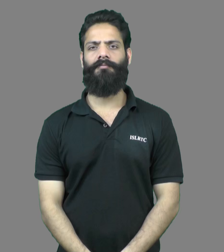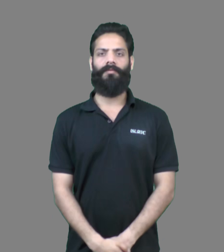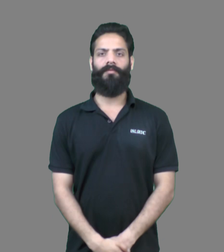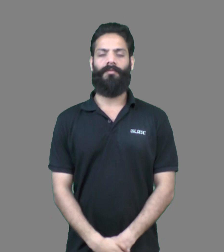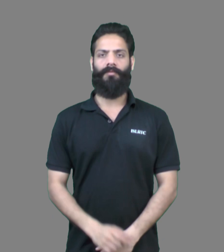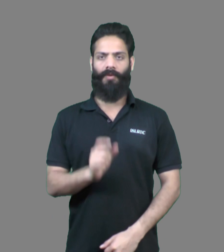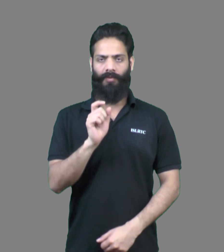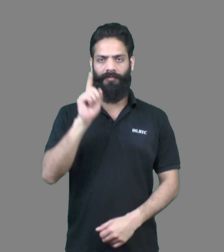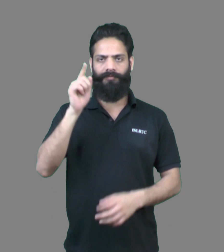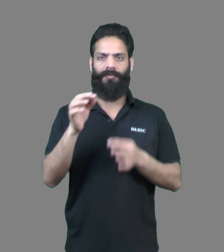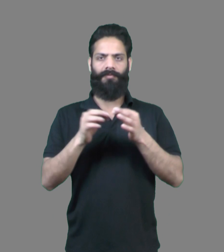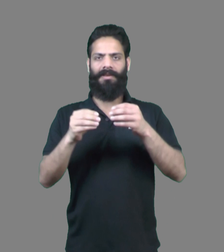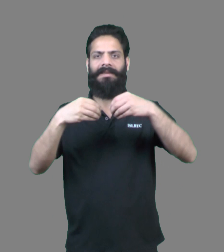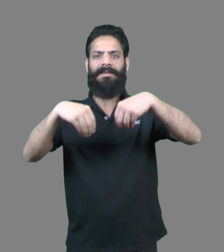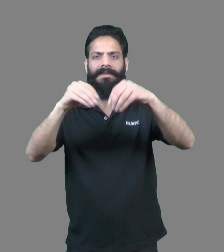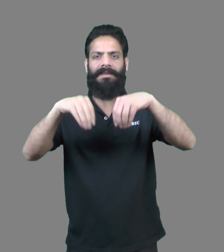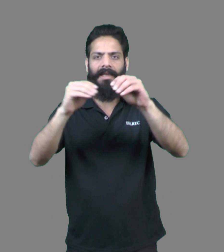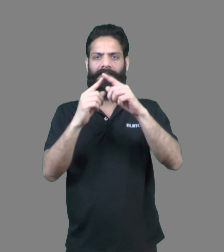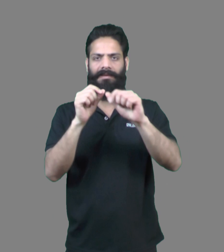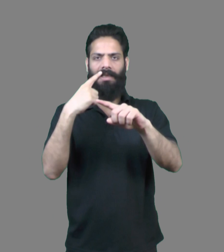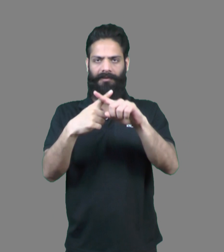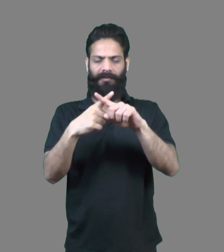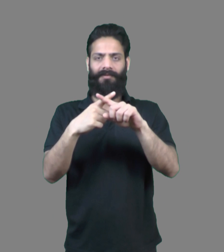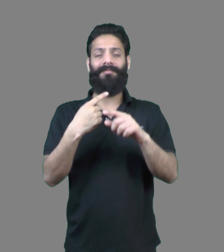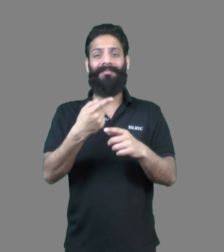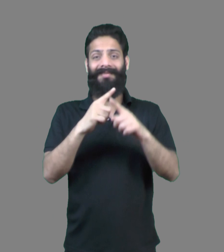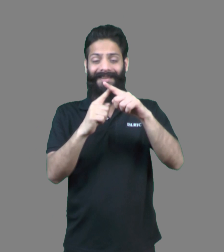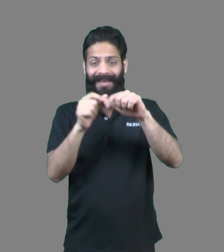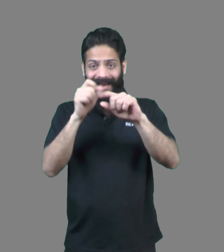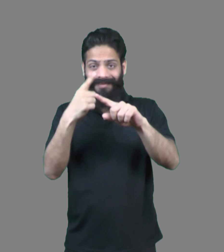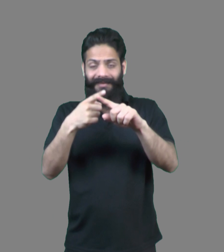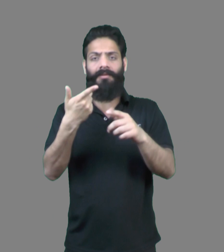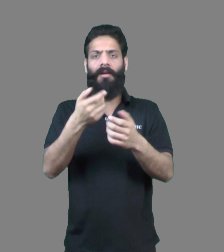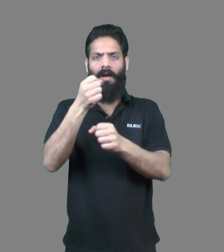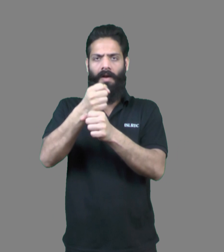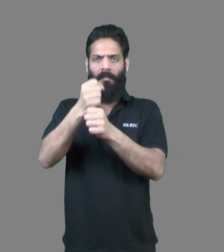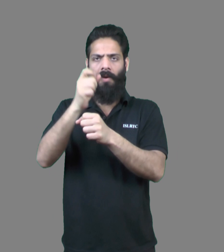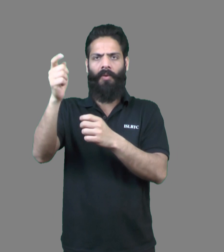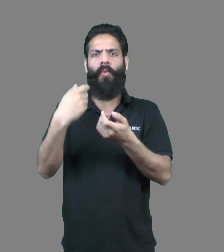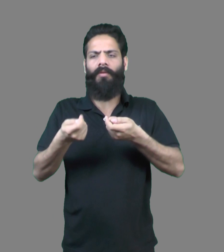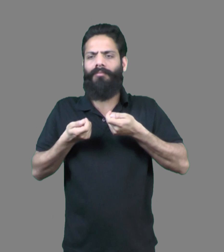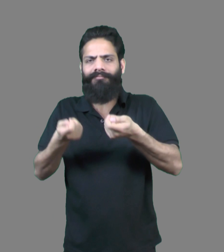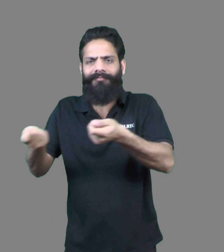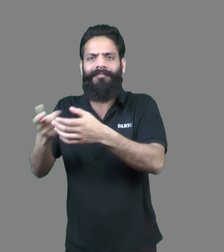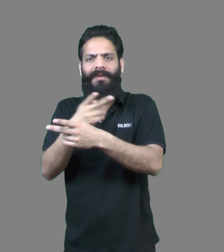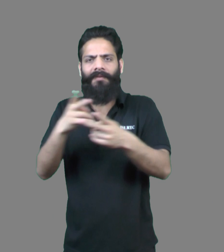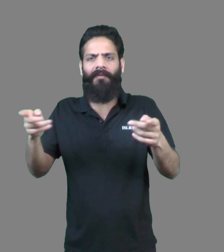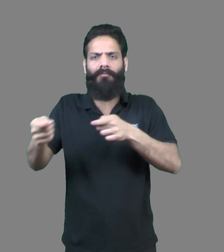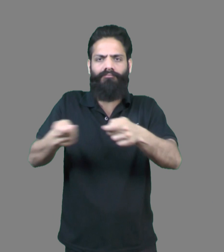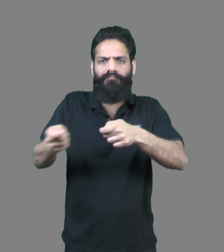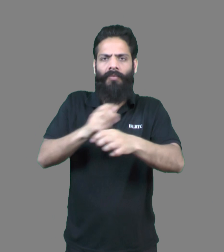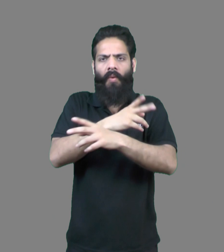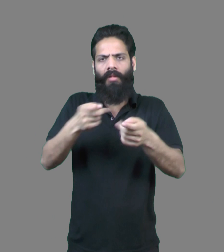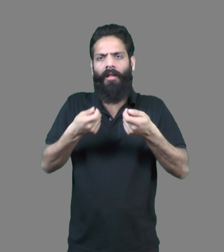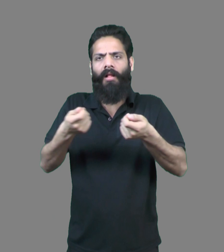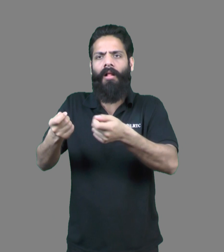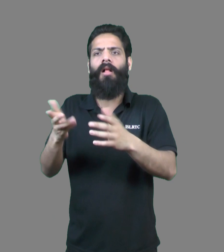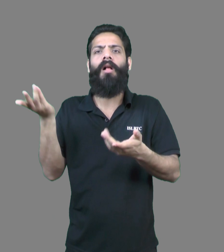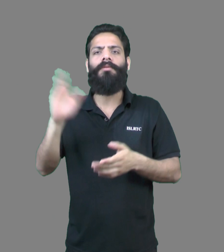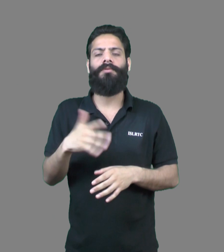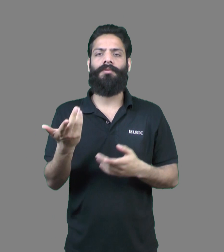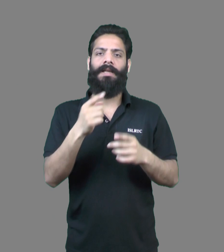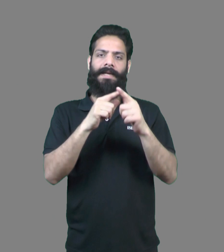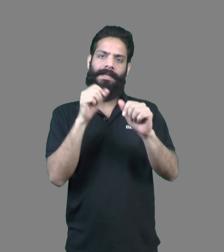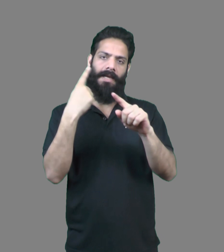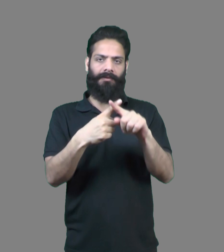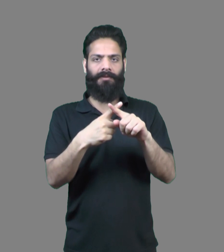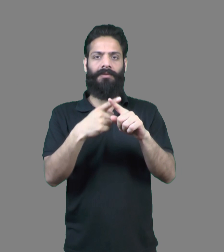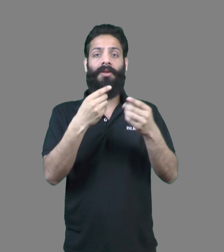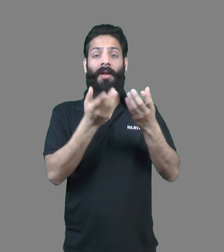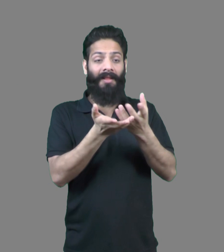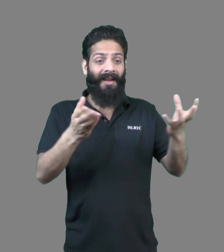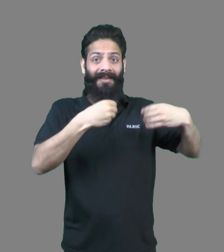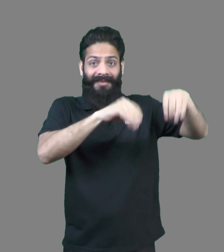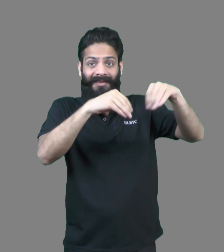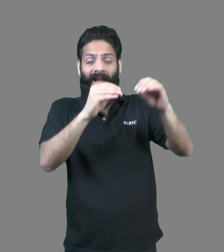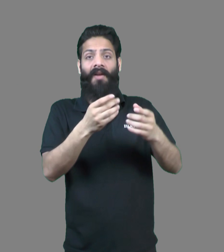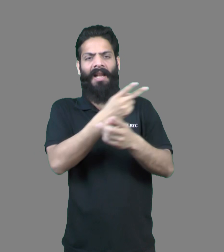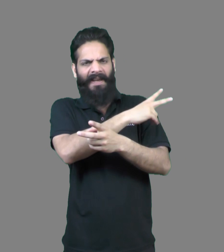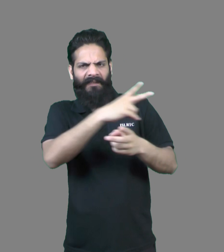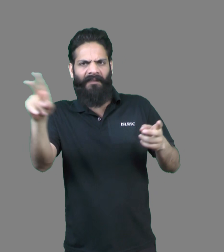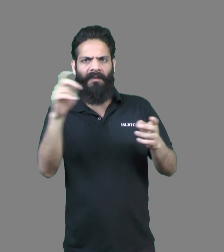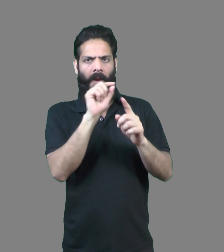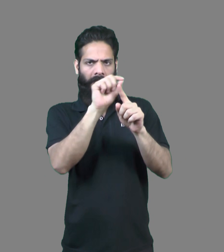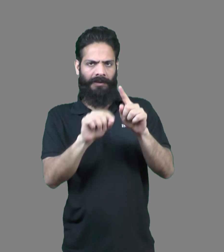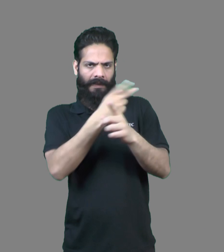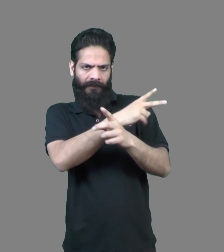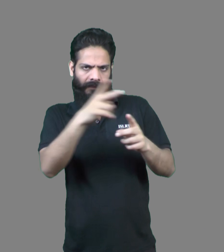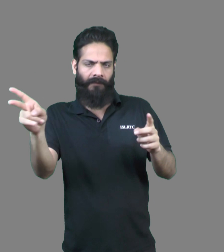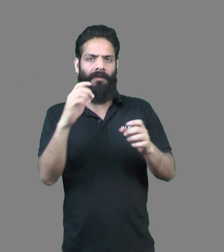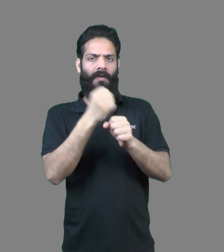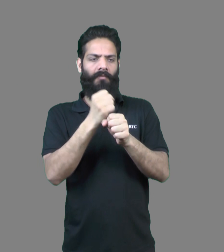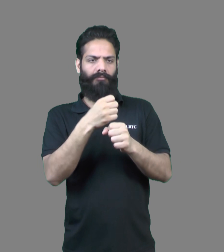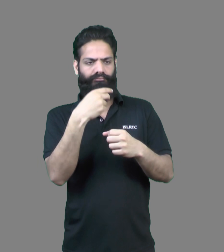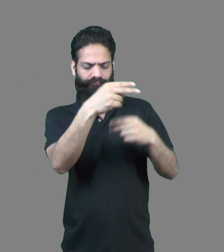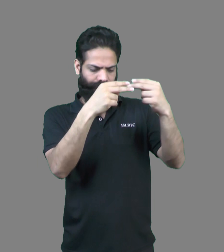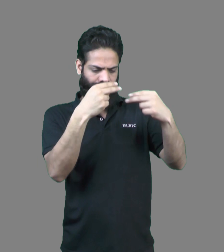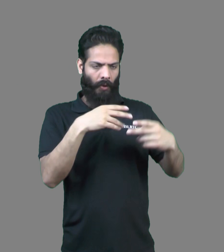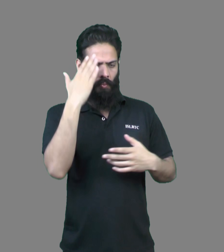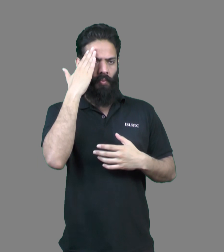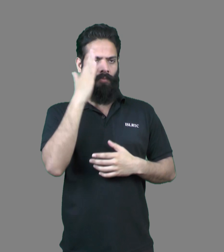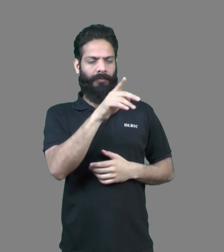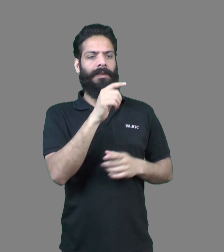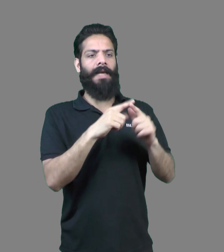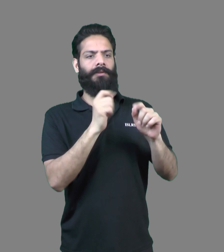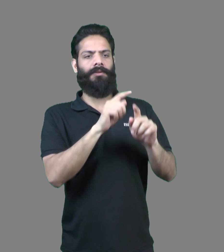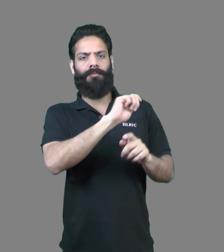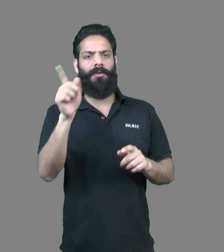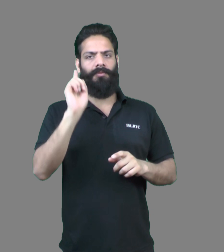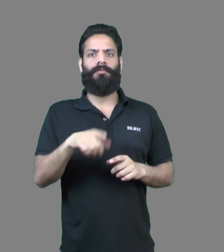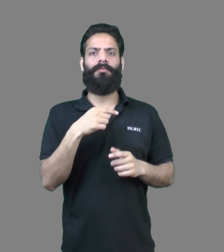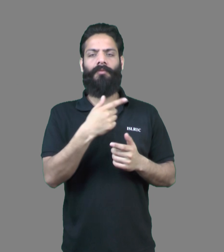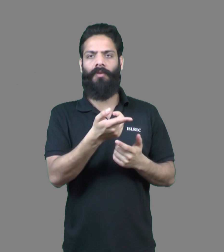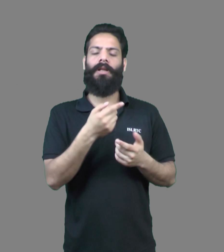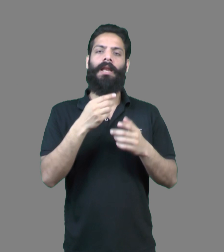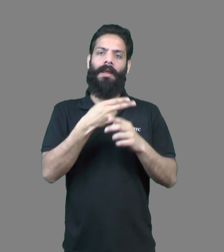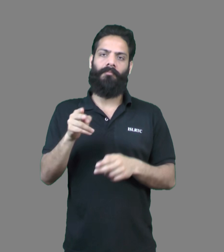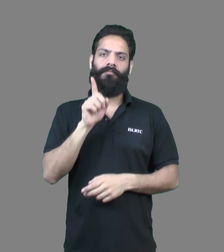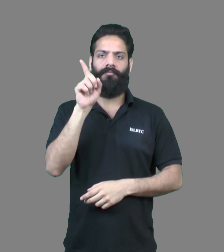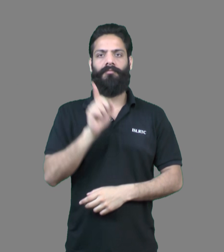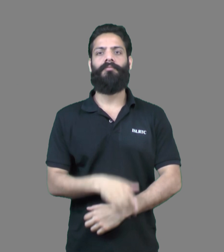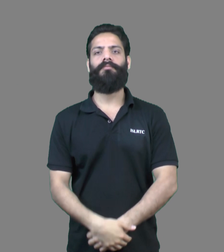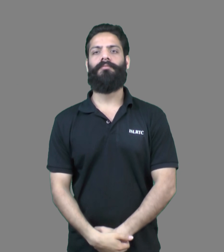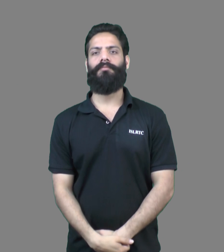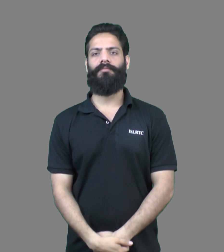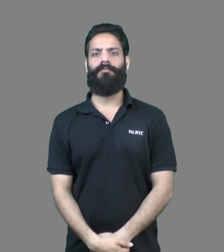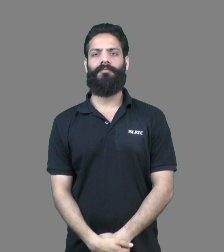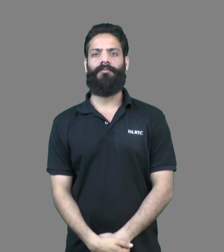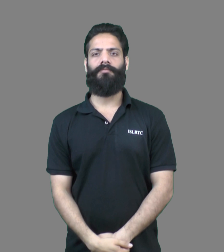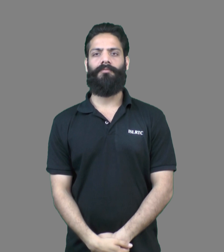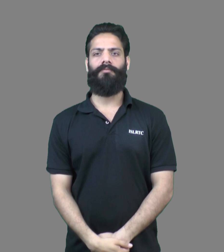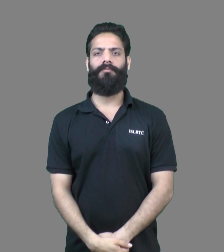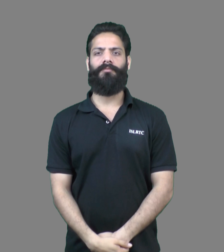Sales Tax